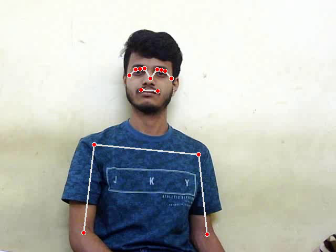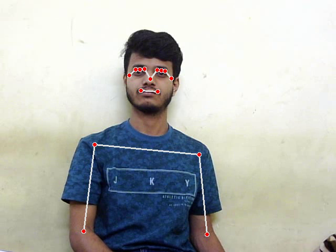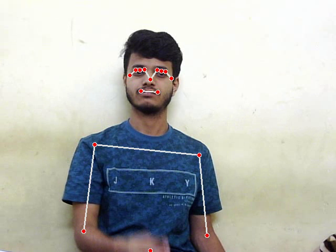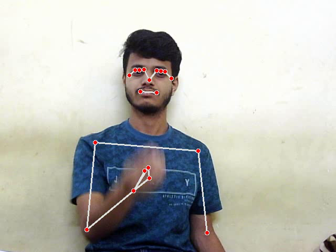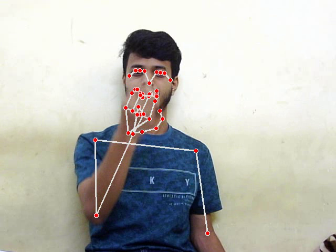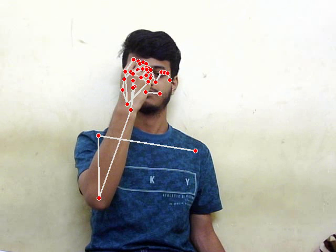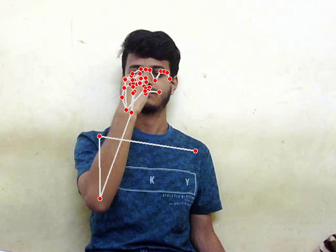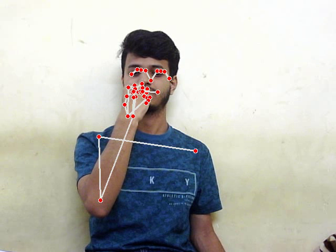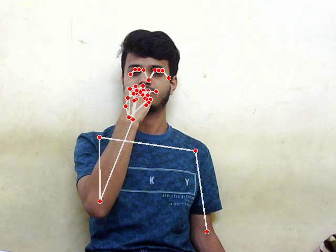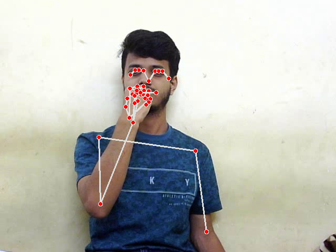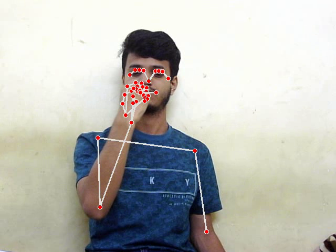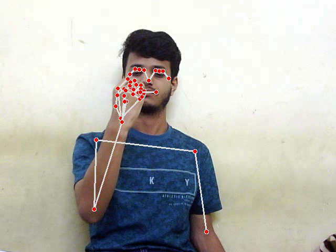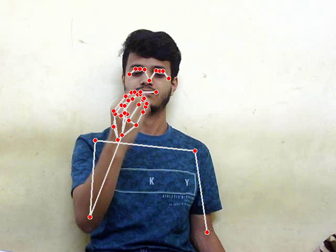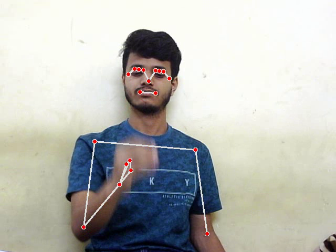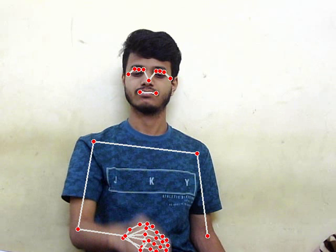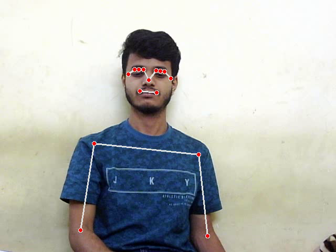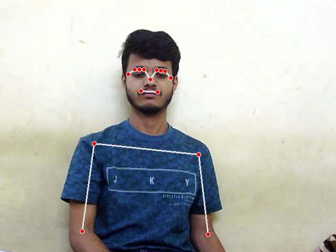eat